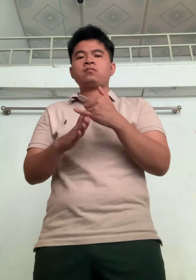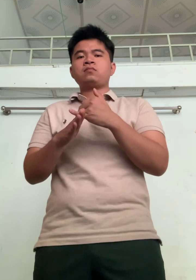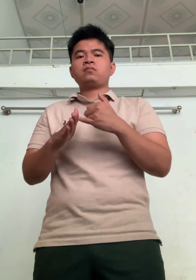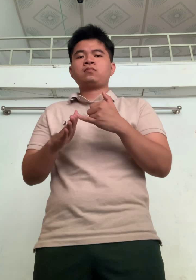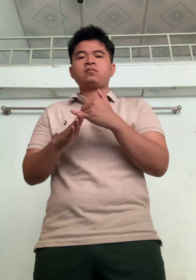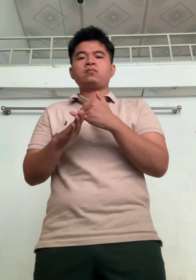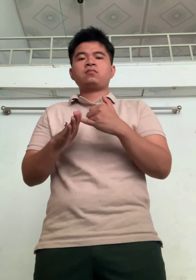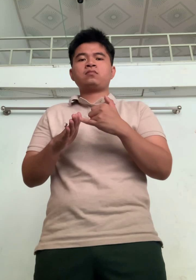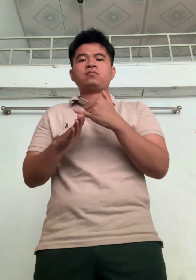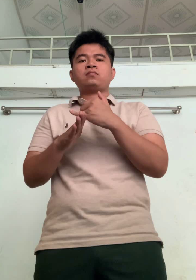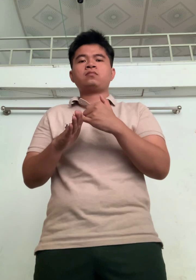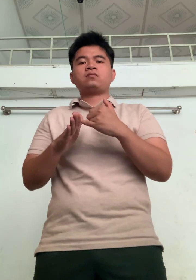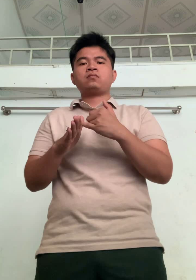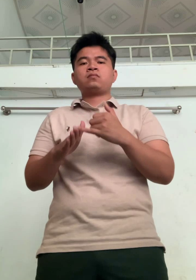cuoi thang